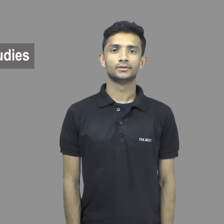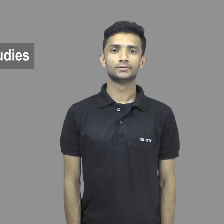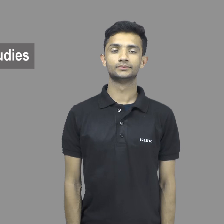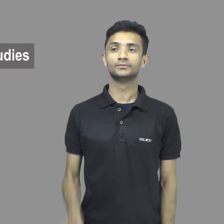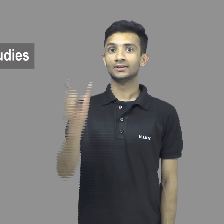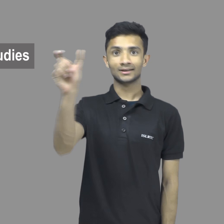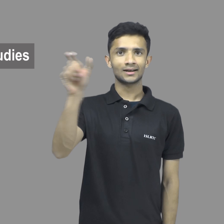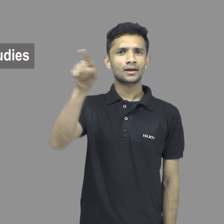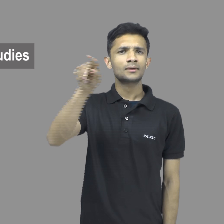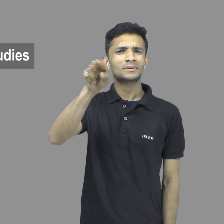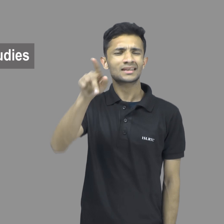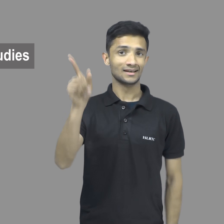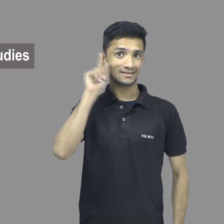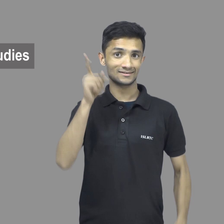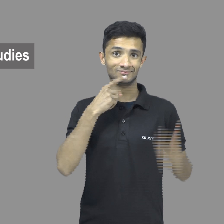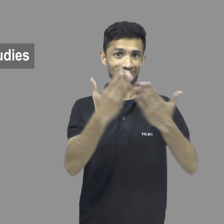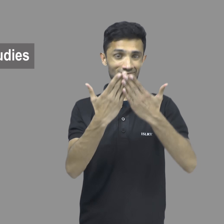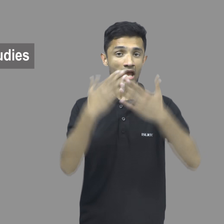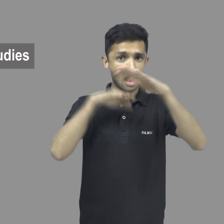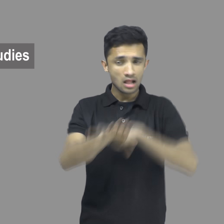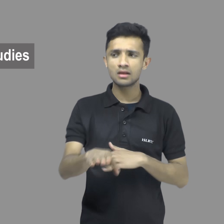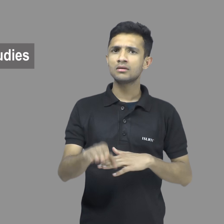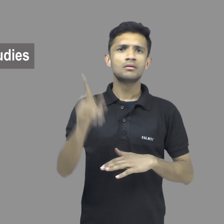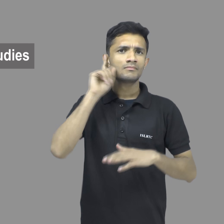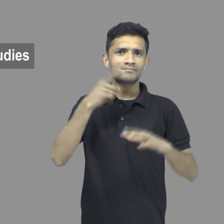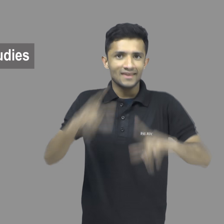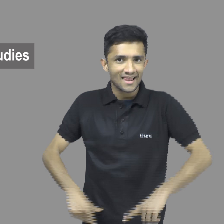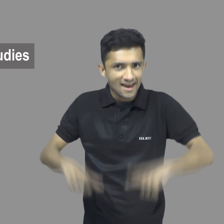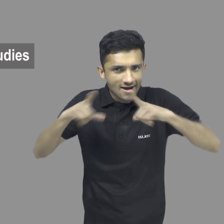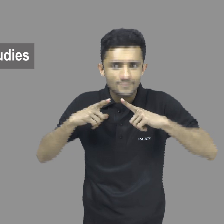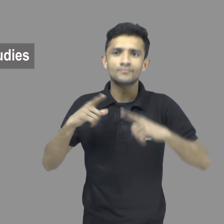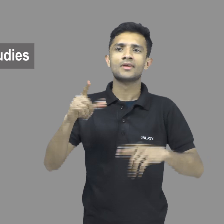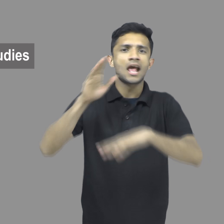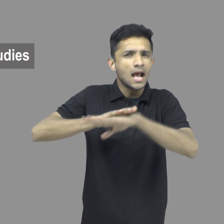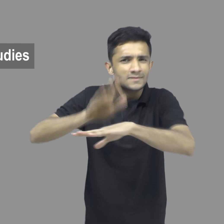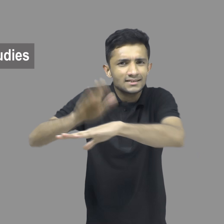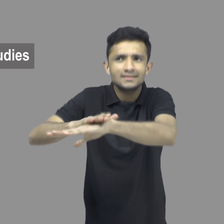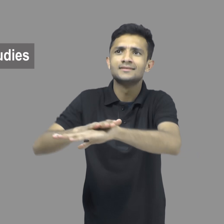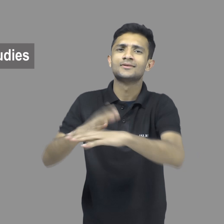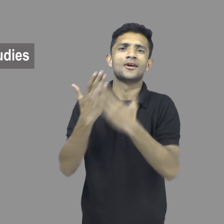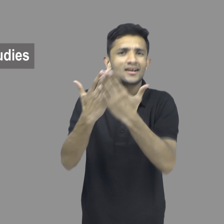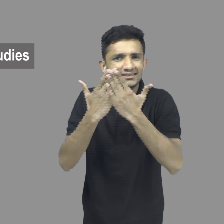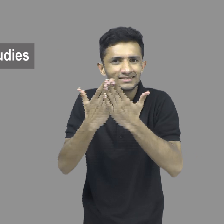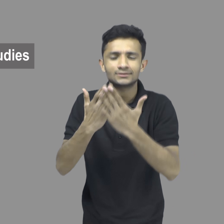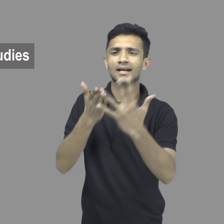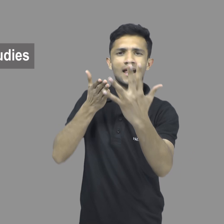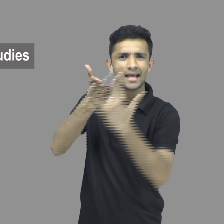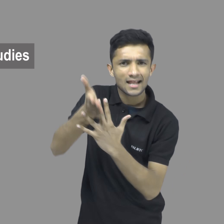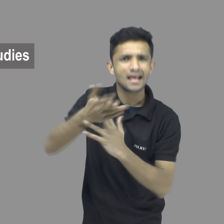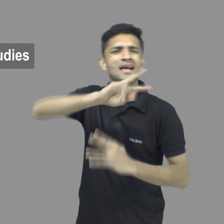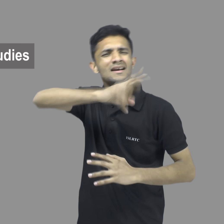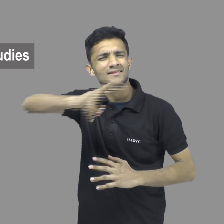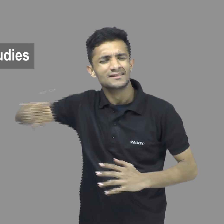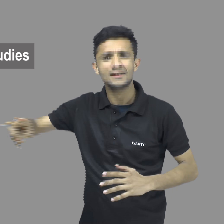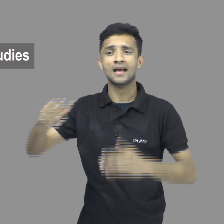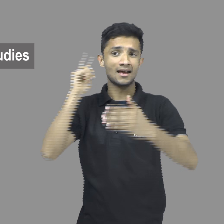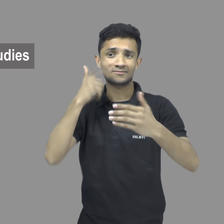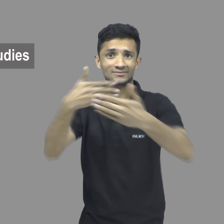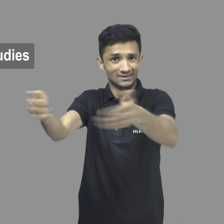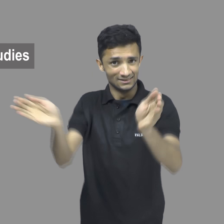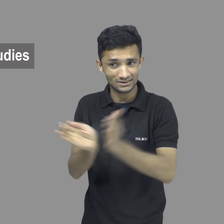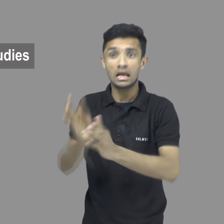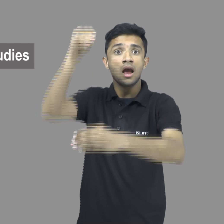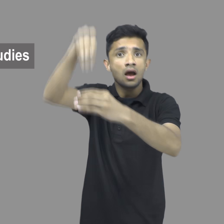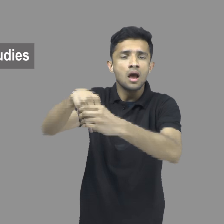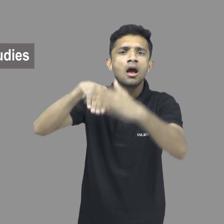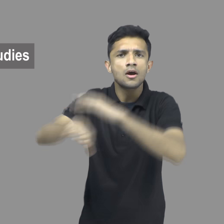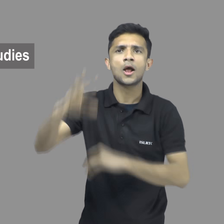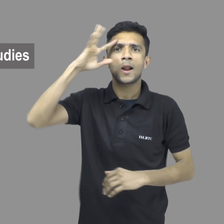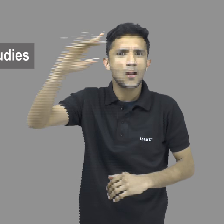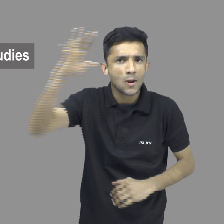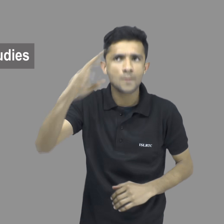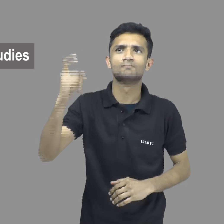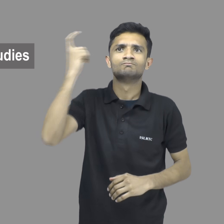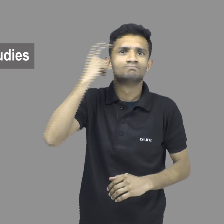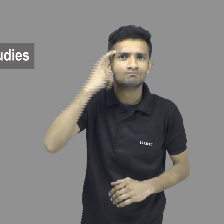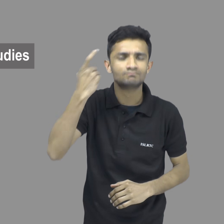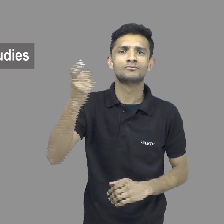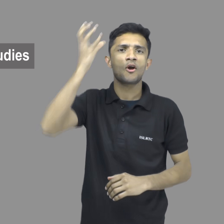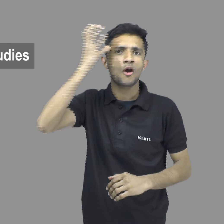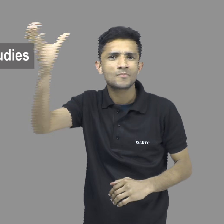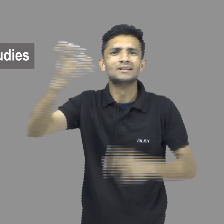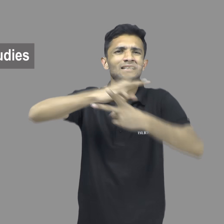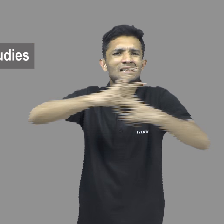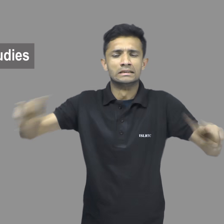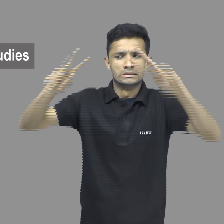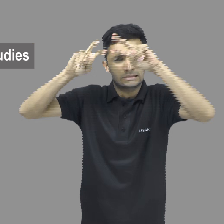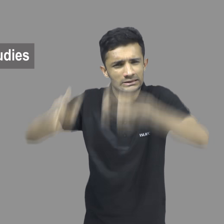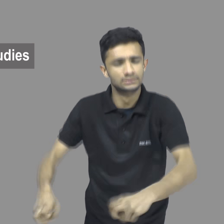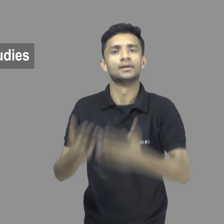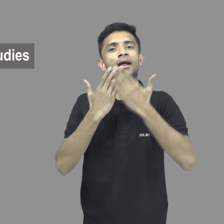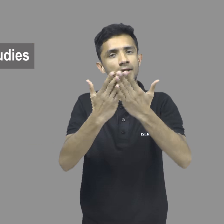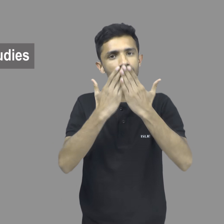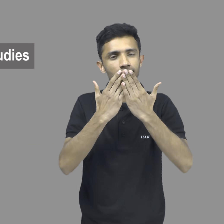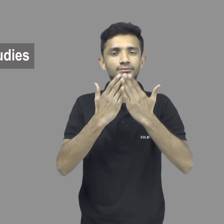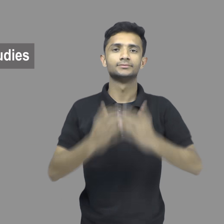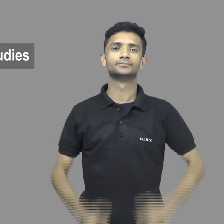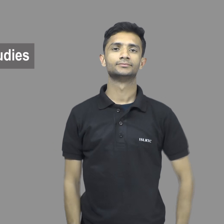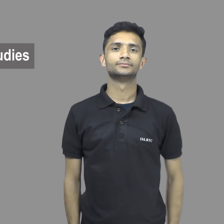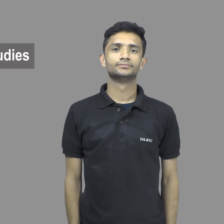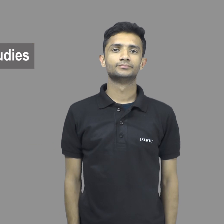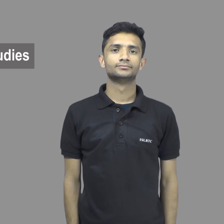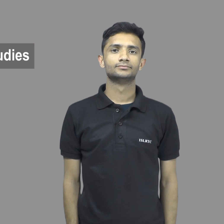Deaf Studies